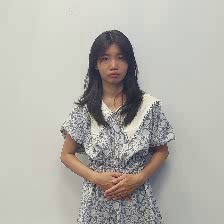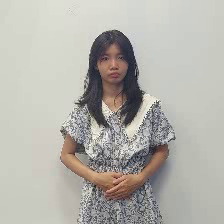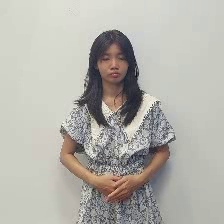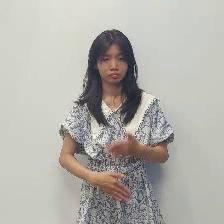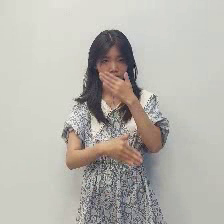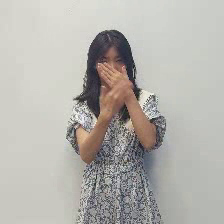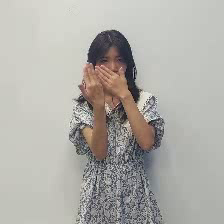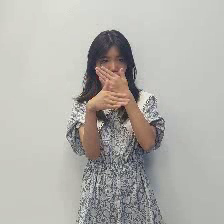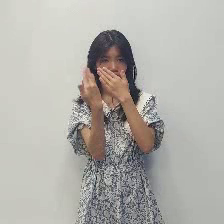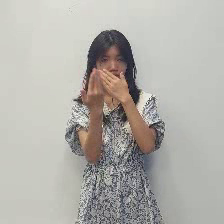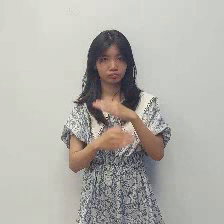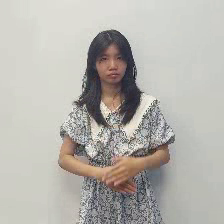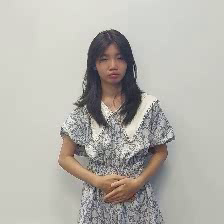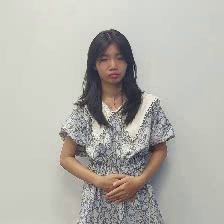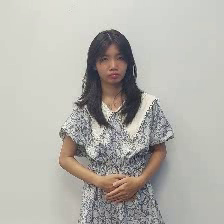Dễ